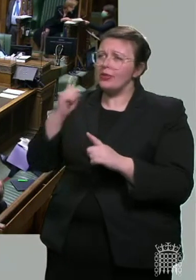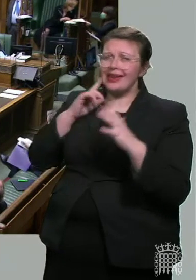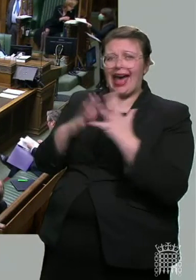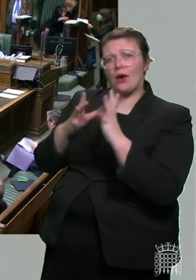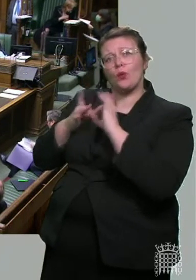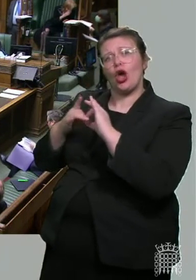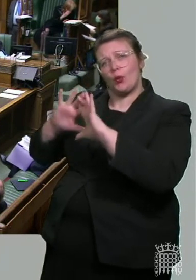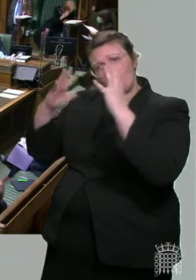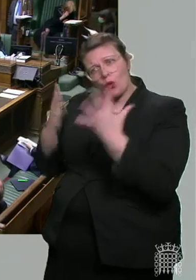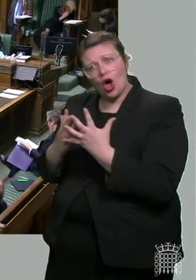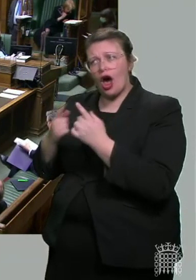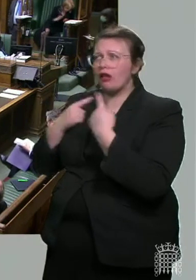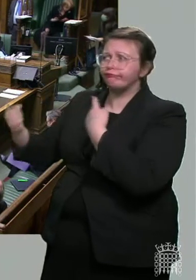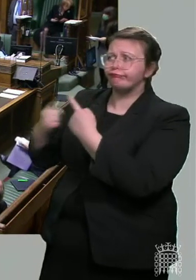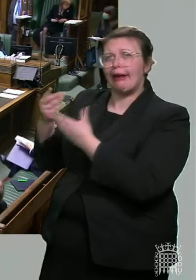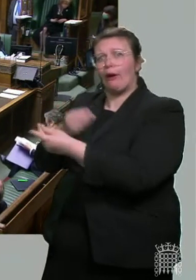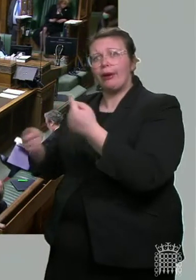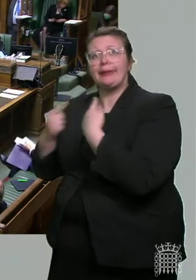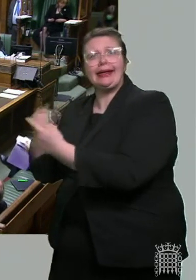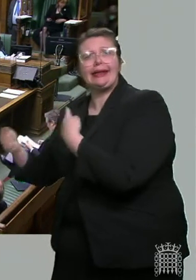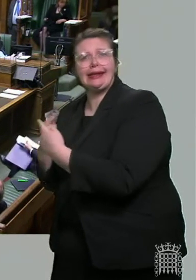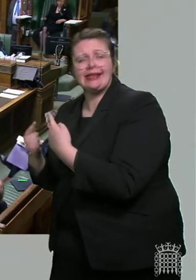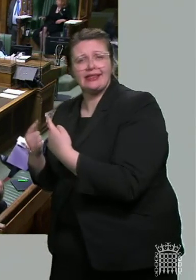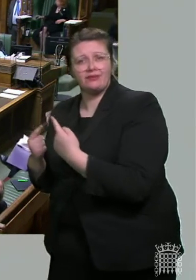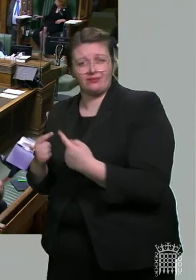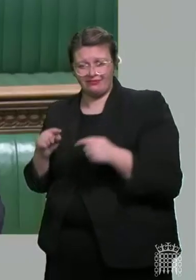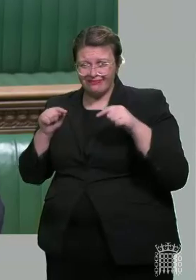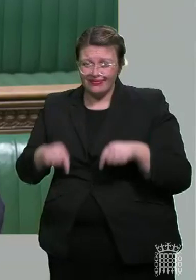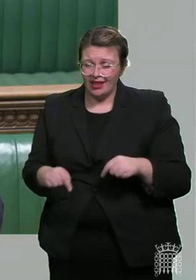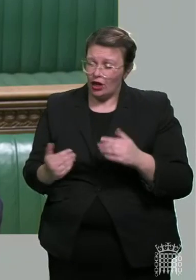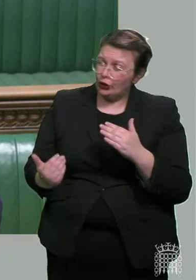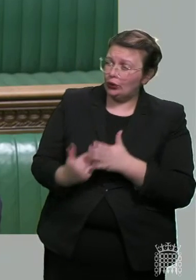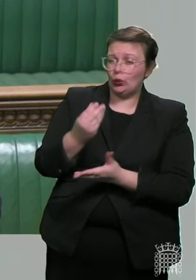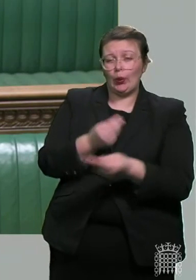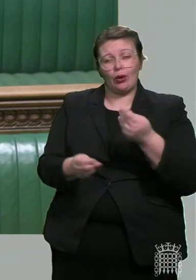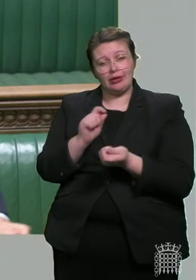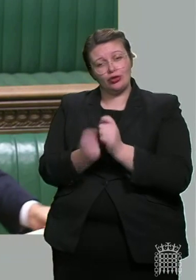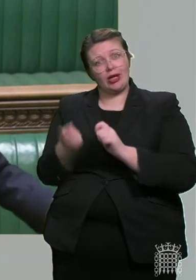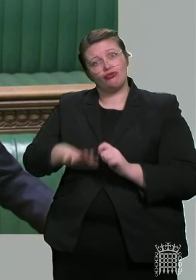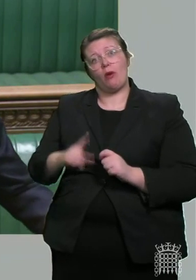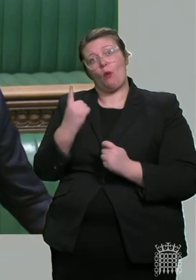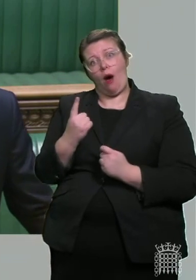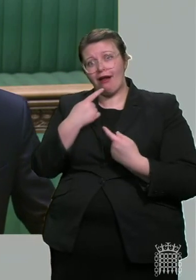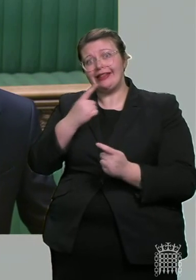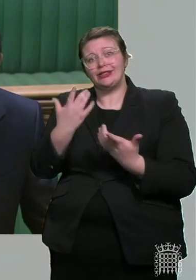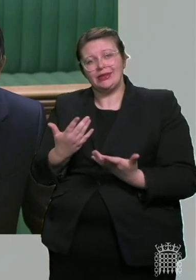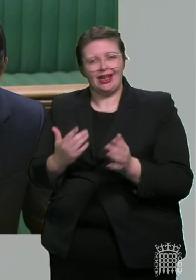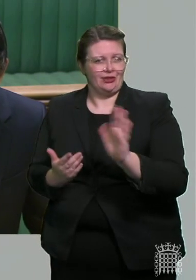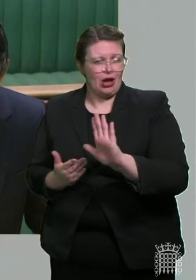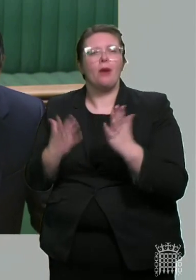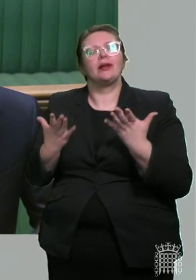This future economy will not be created in any one Budget, but today we lay the foundations.